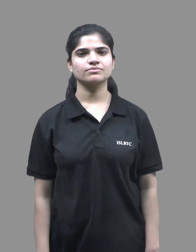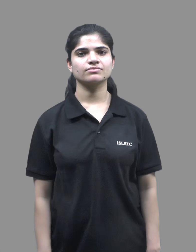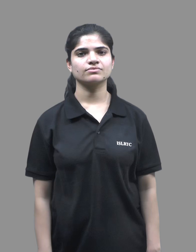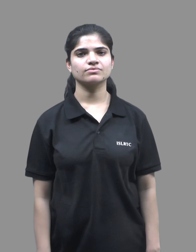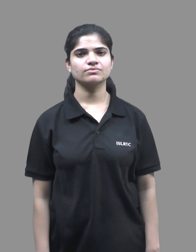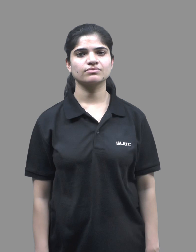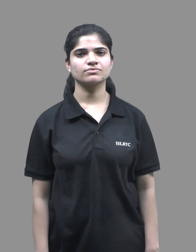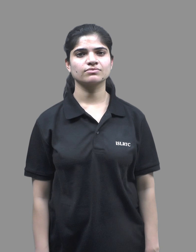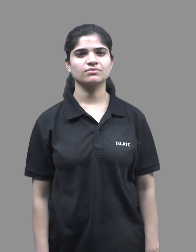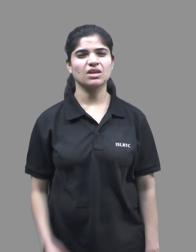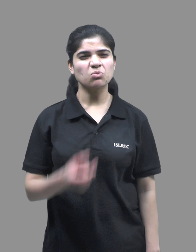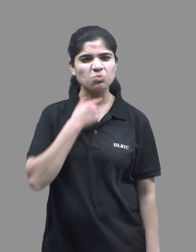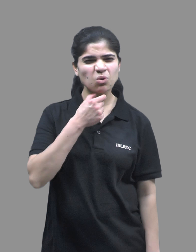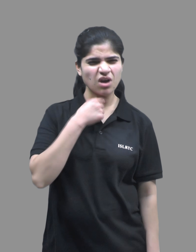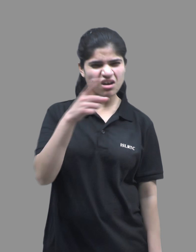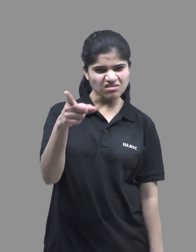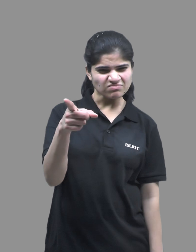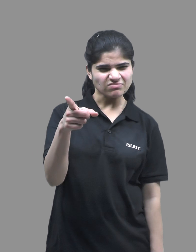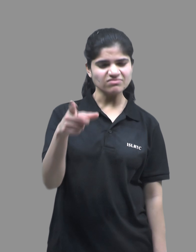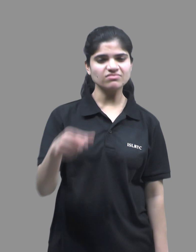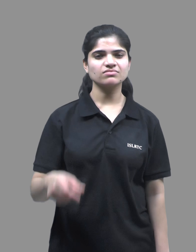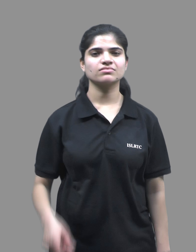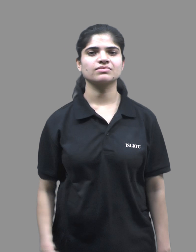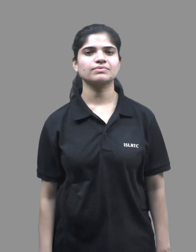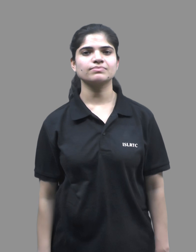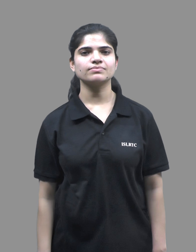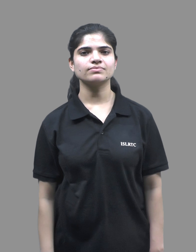Clever